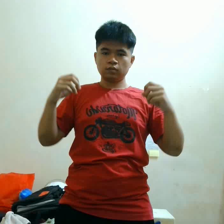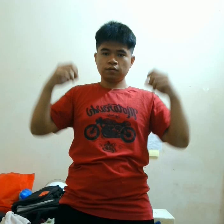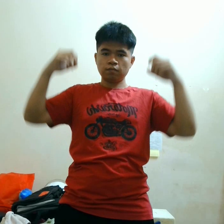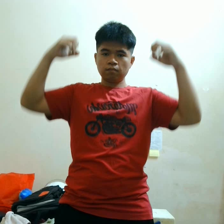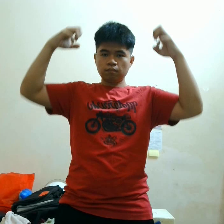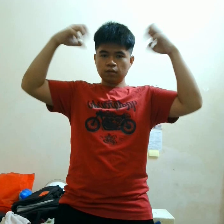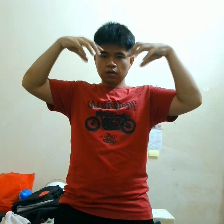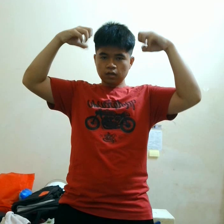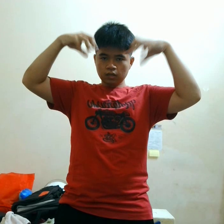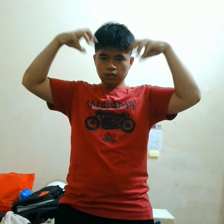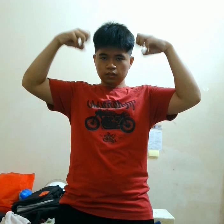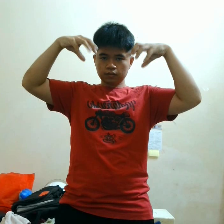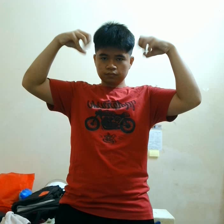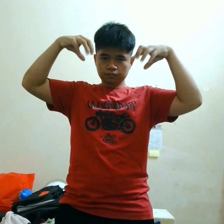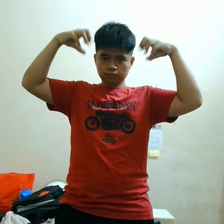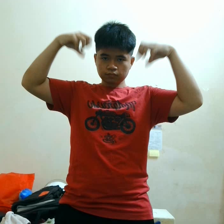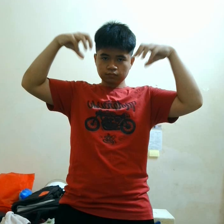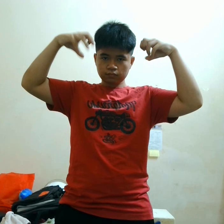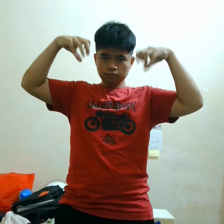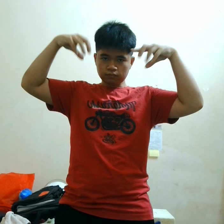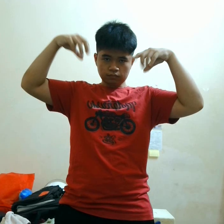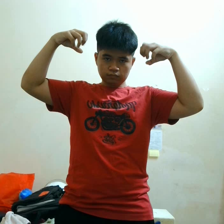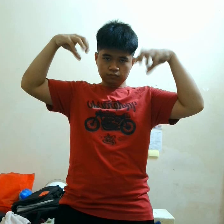mua